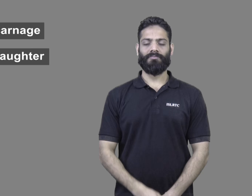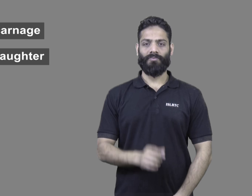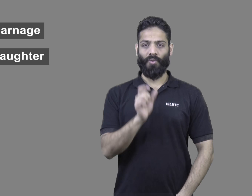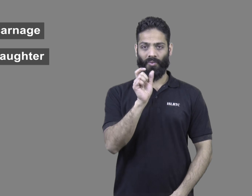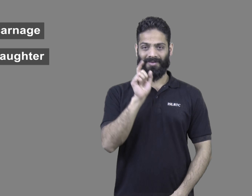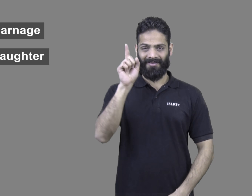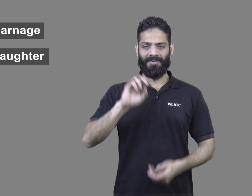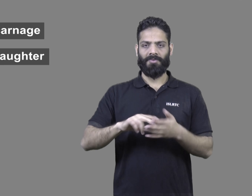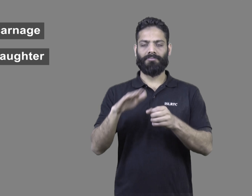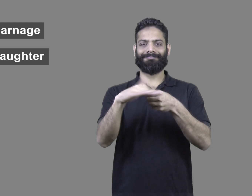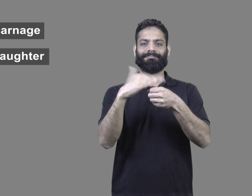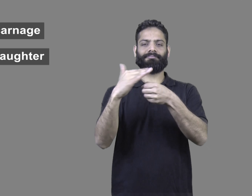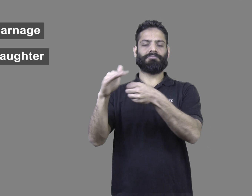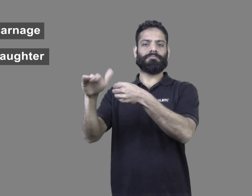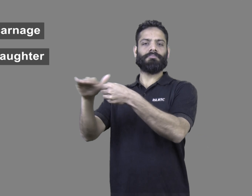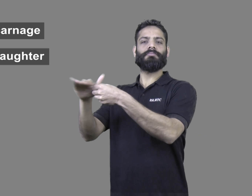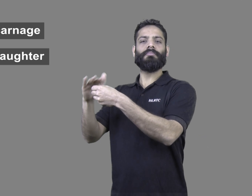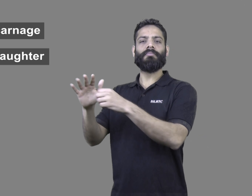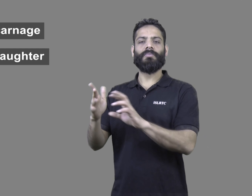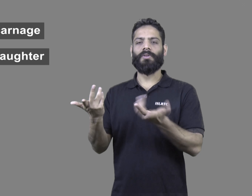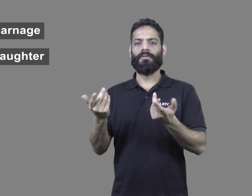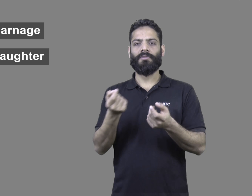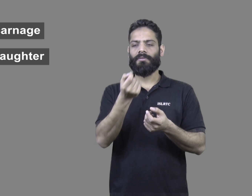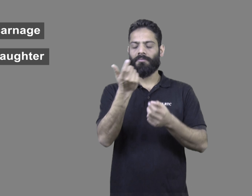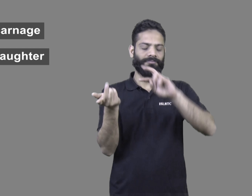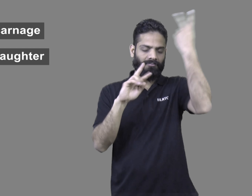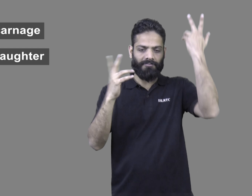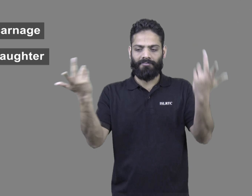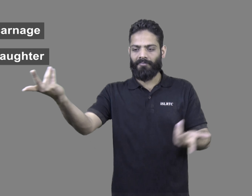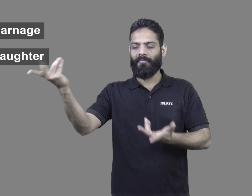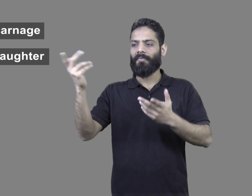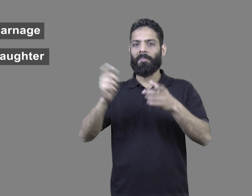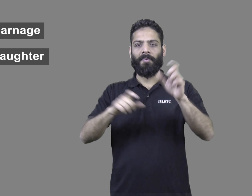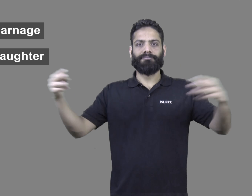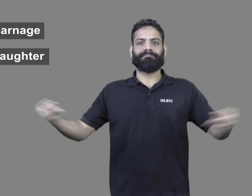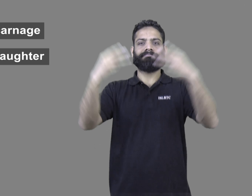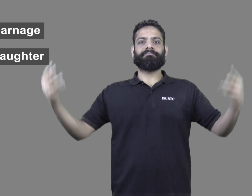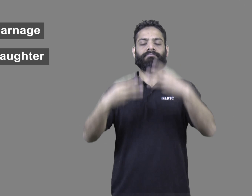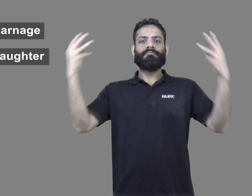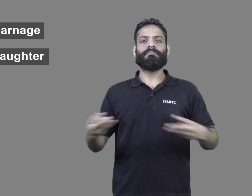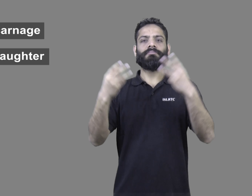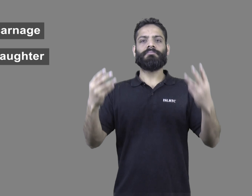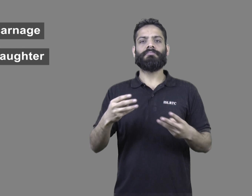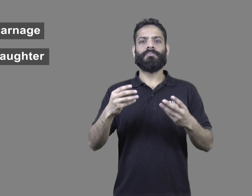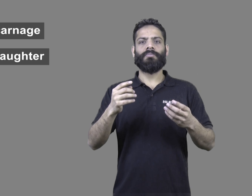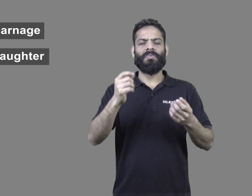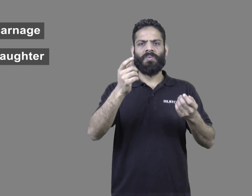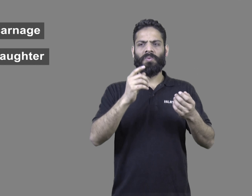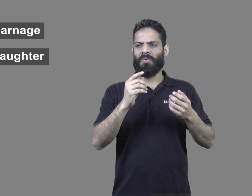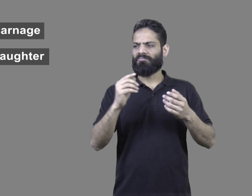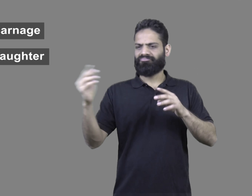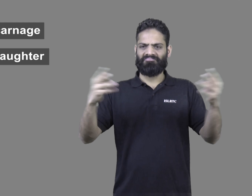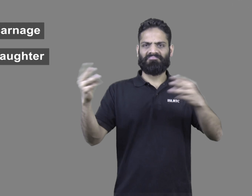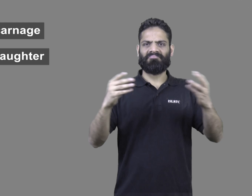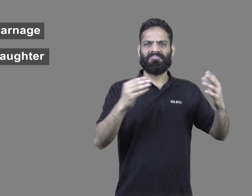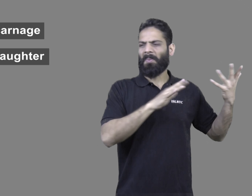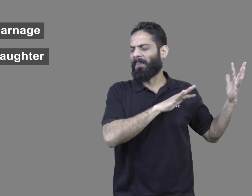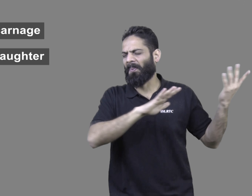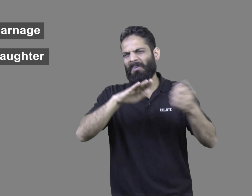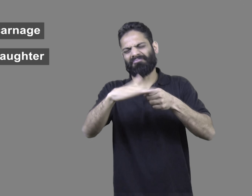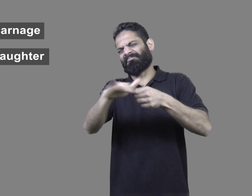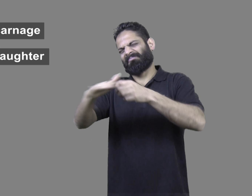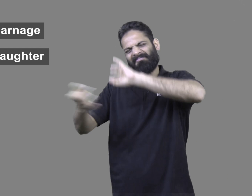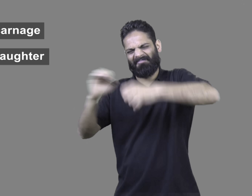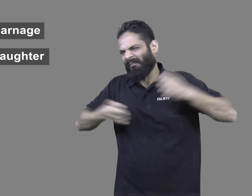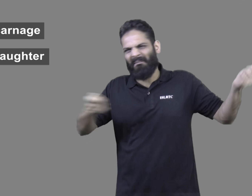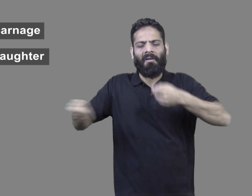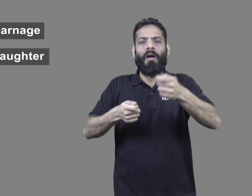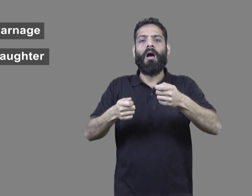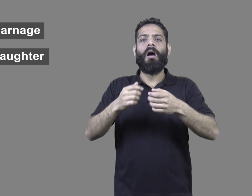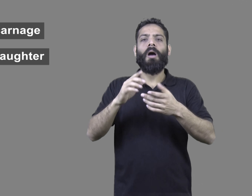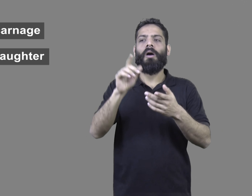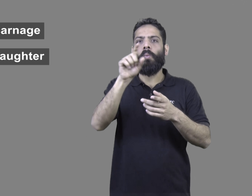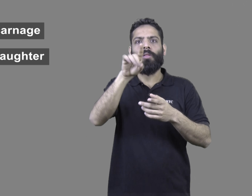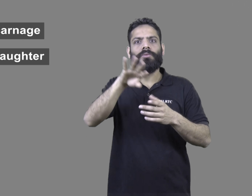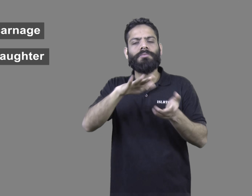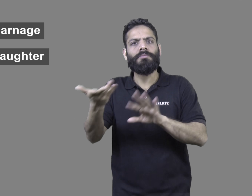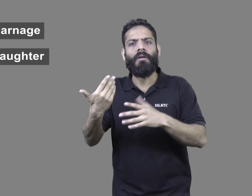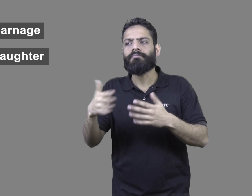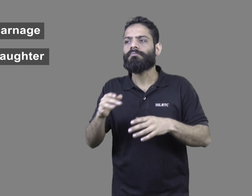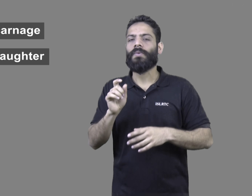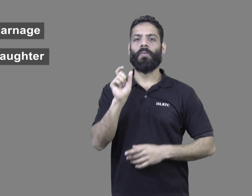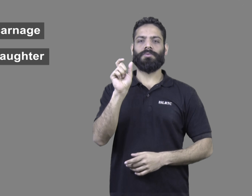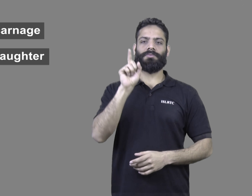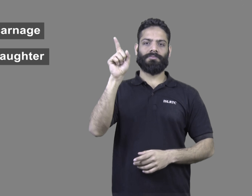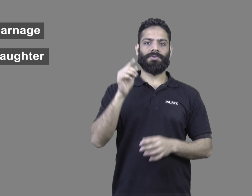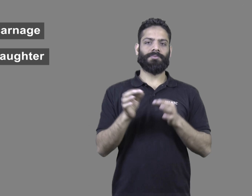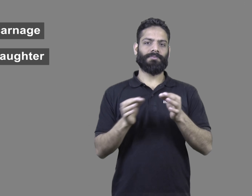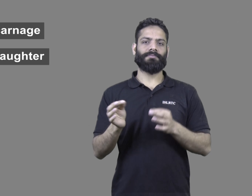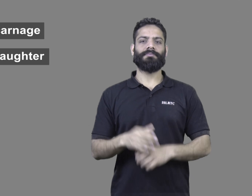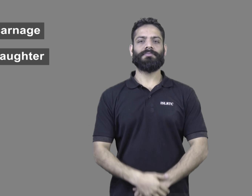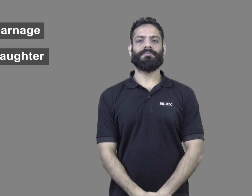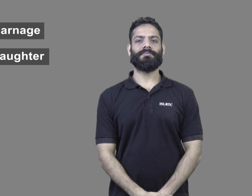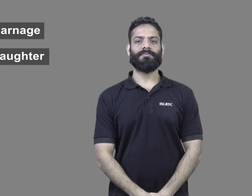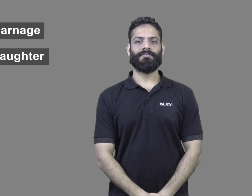Carnage Slaughter